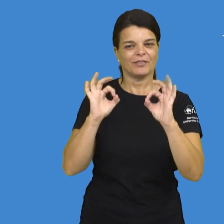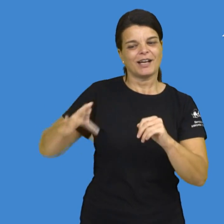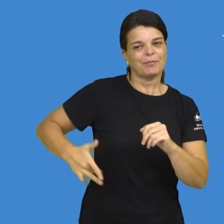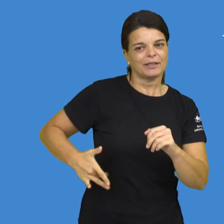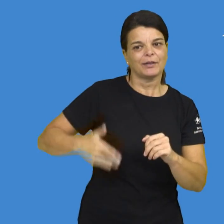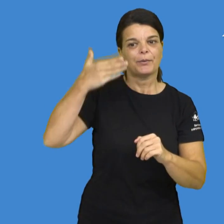hígado